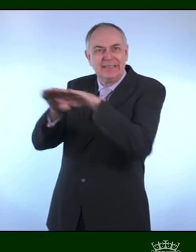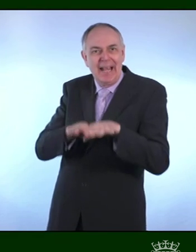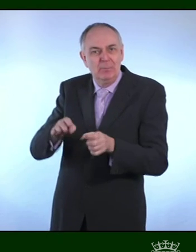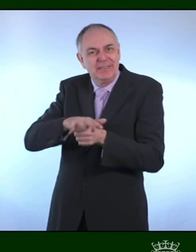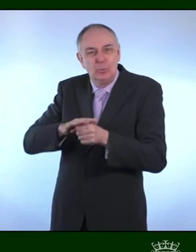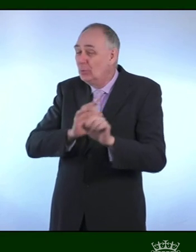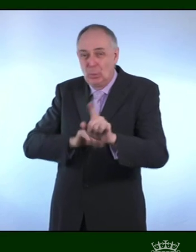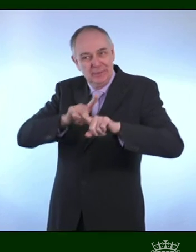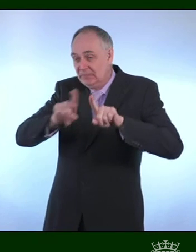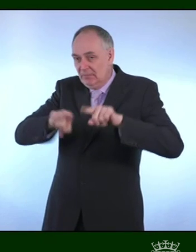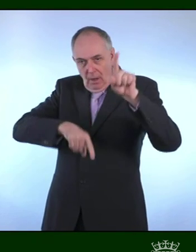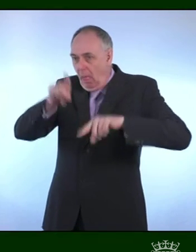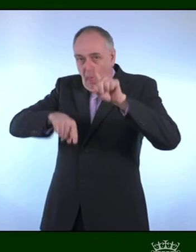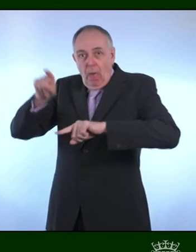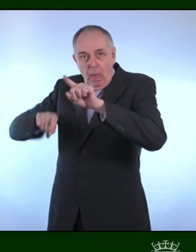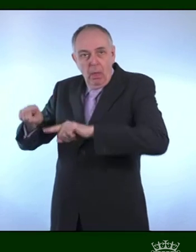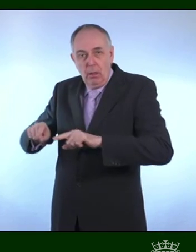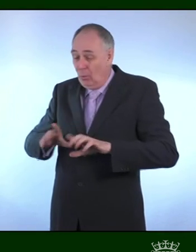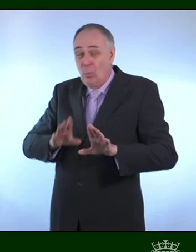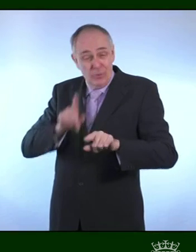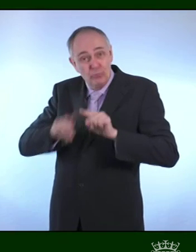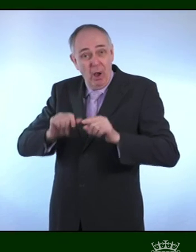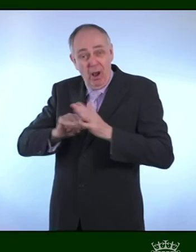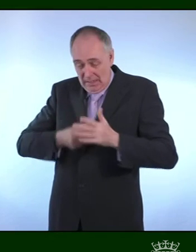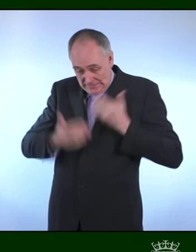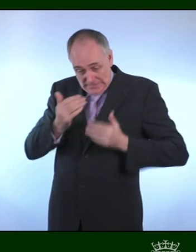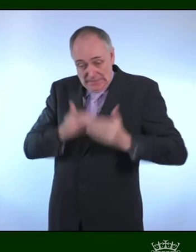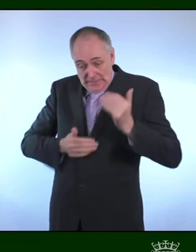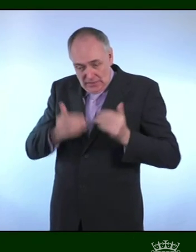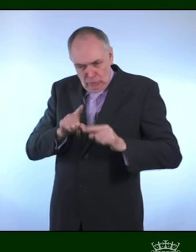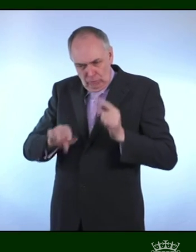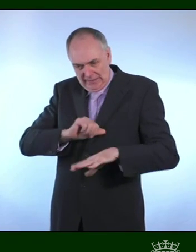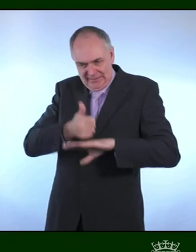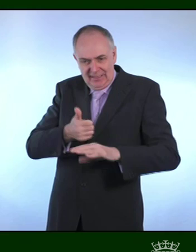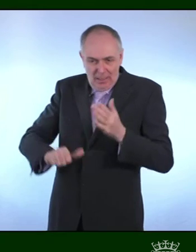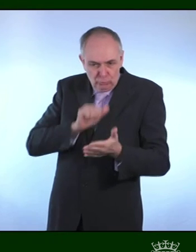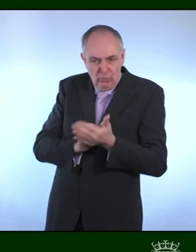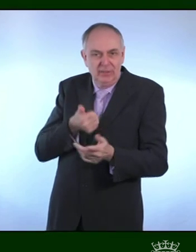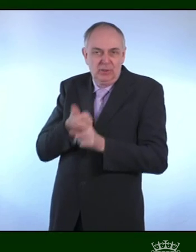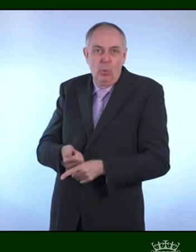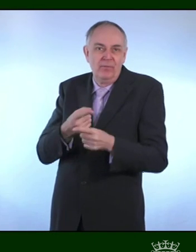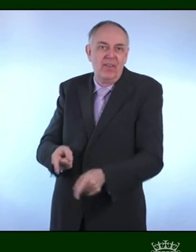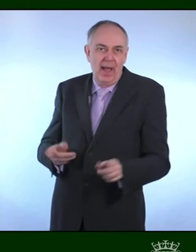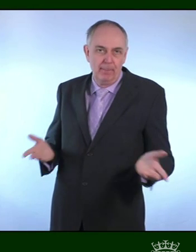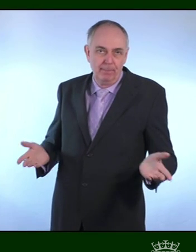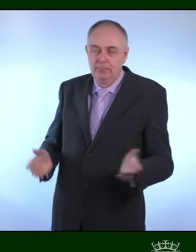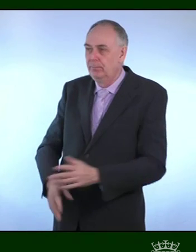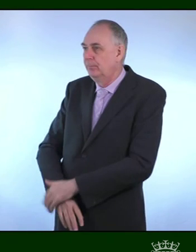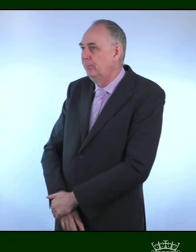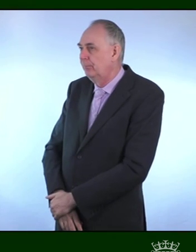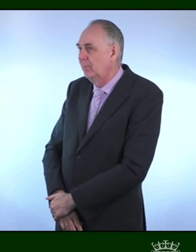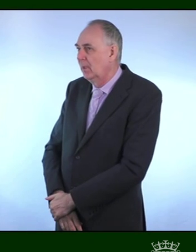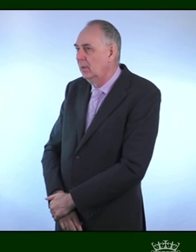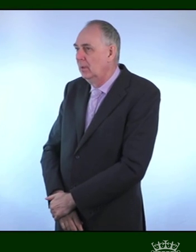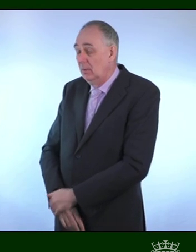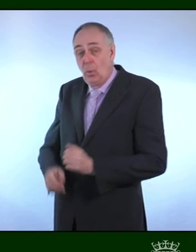All I can say is that we are working as fast as we possibly can to get the appropriate package of support for everybody in this country.